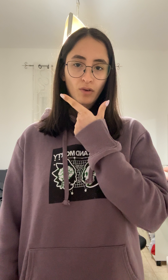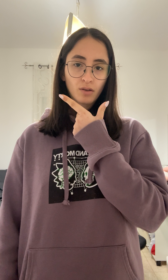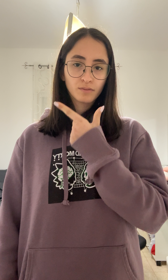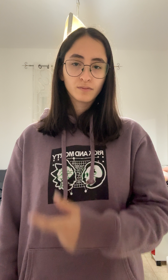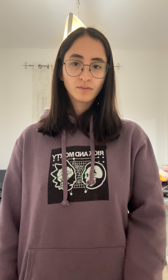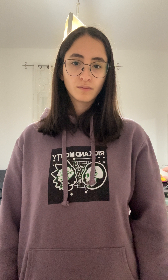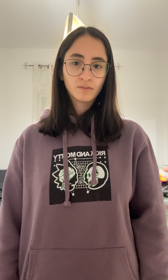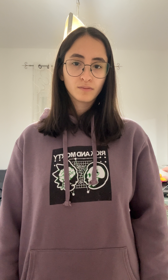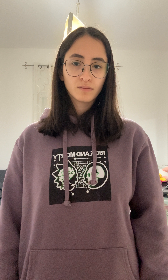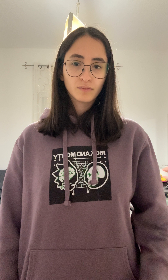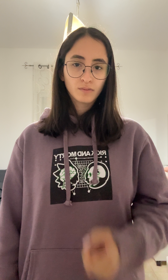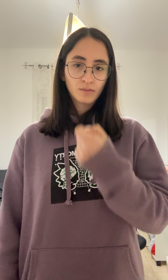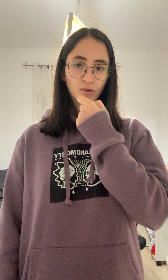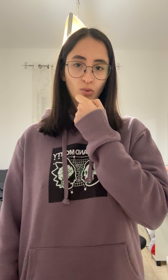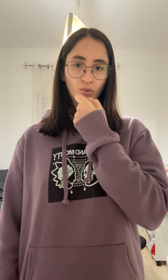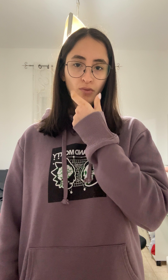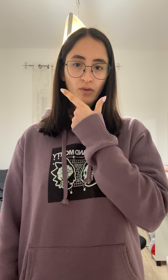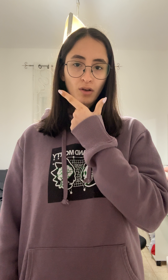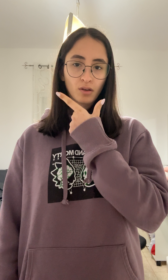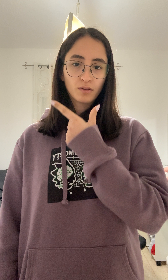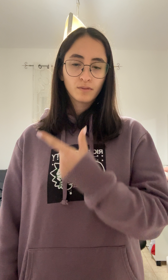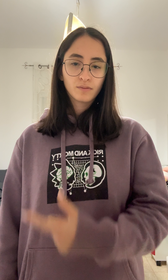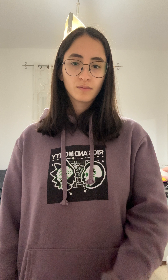תרופה